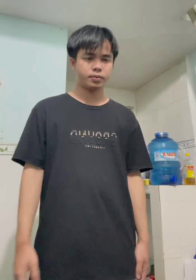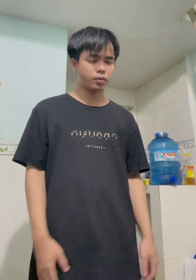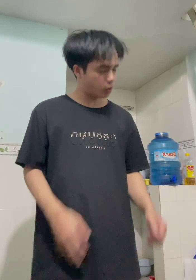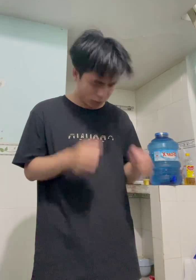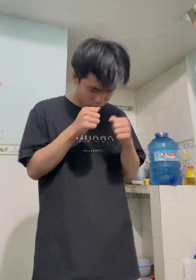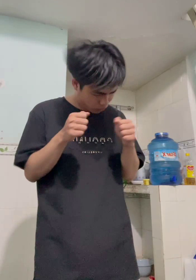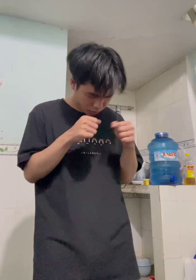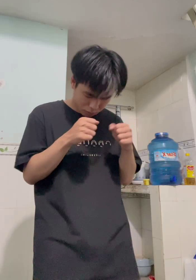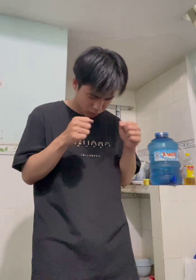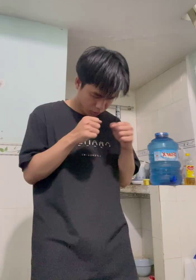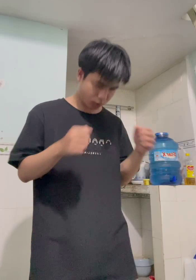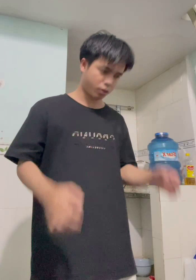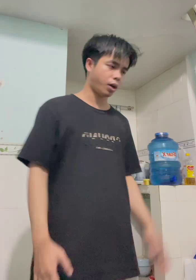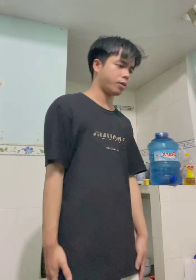lanh